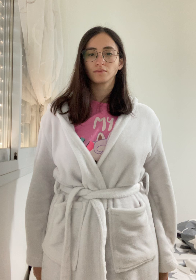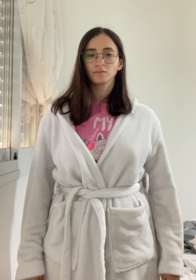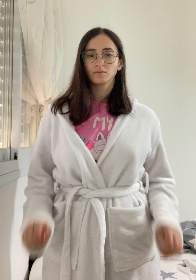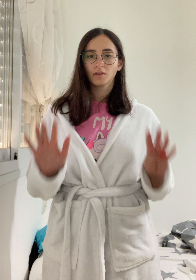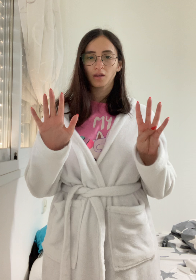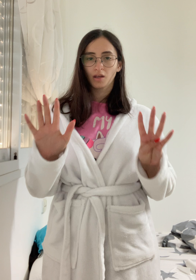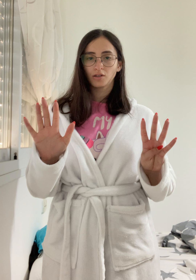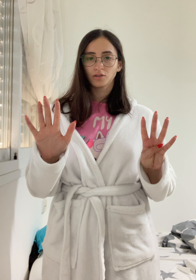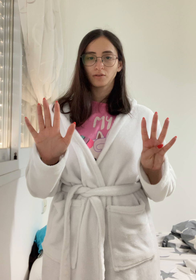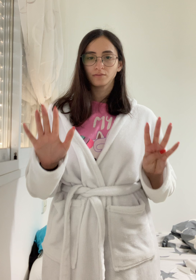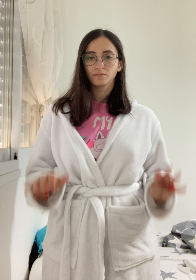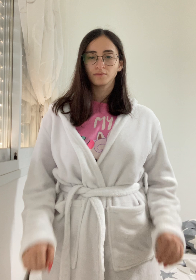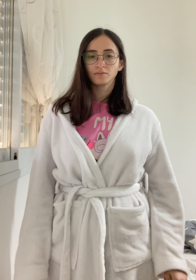תשע